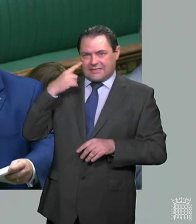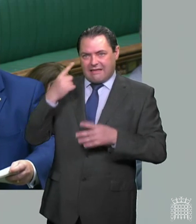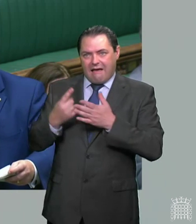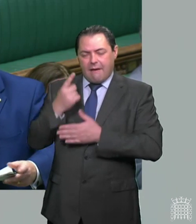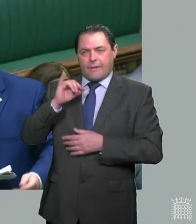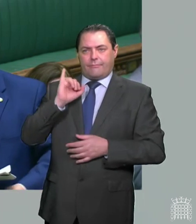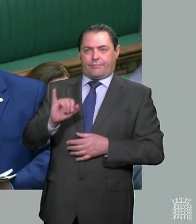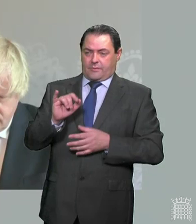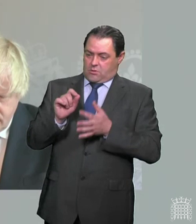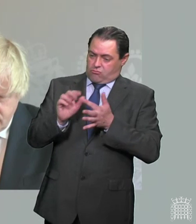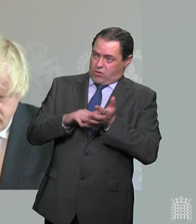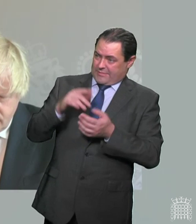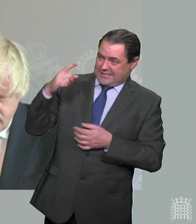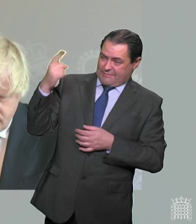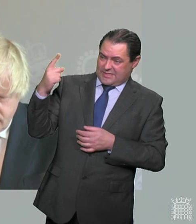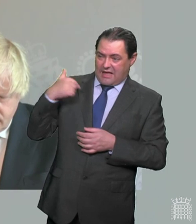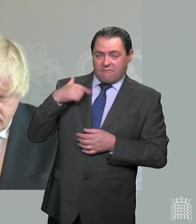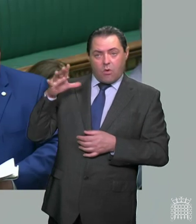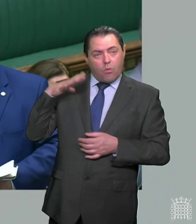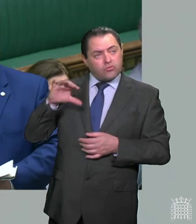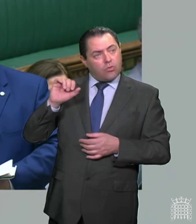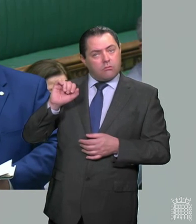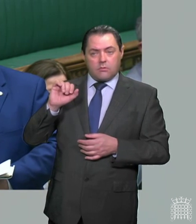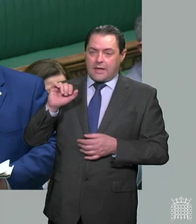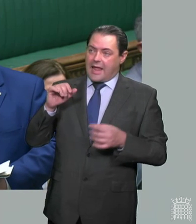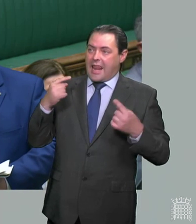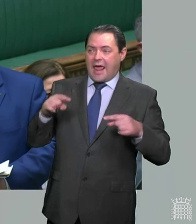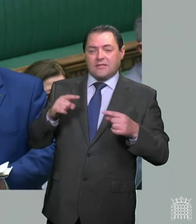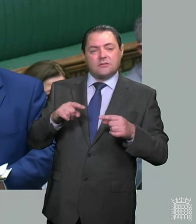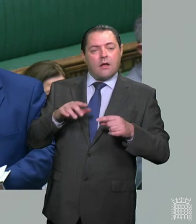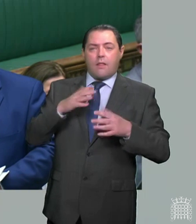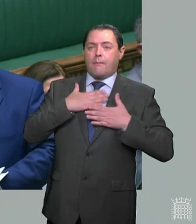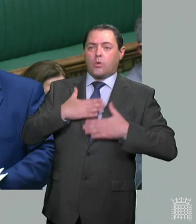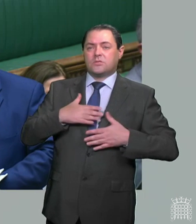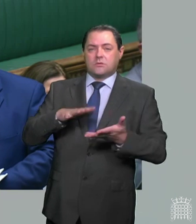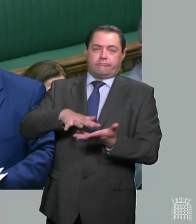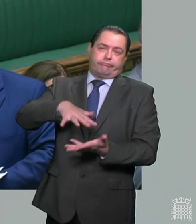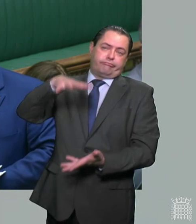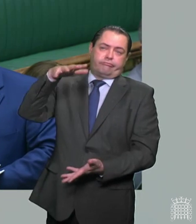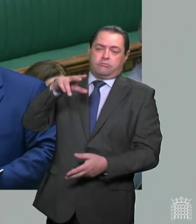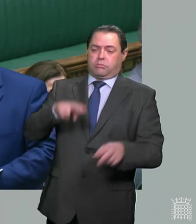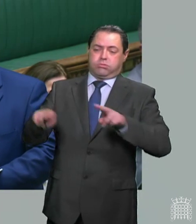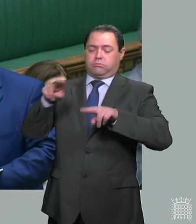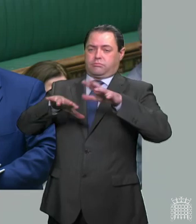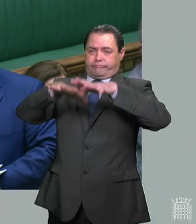The Prime Minister was willing, in his own words, to allow the bodies to “pile high”.